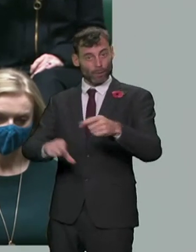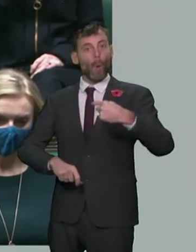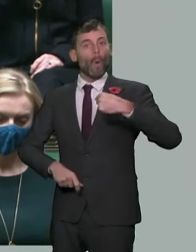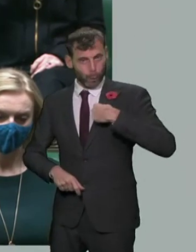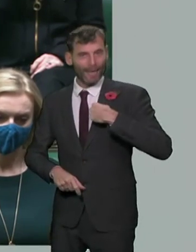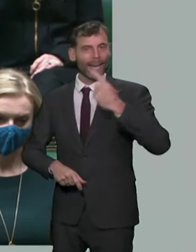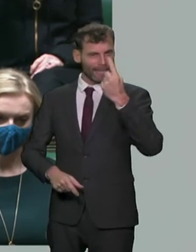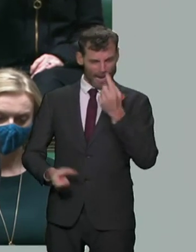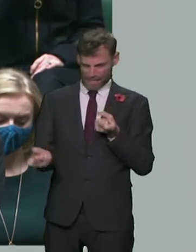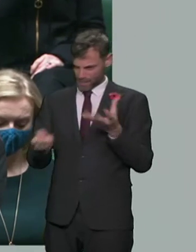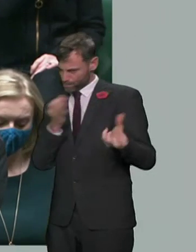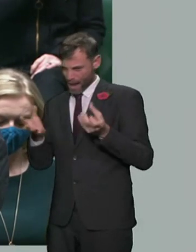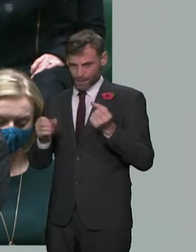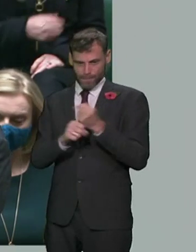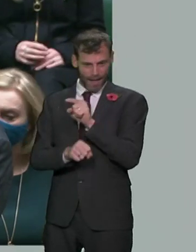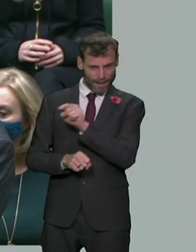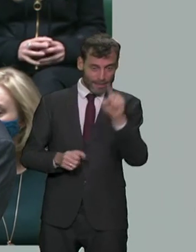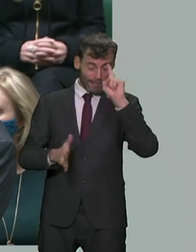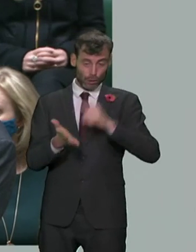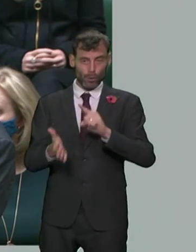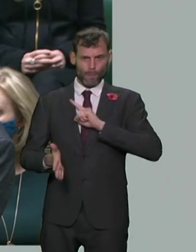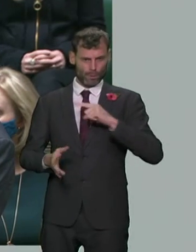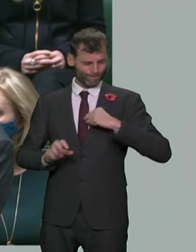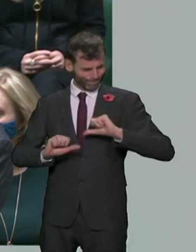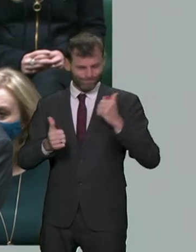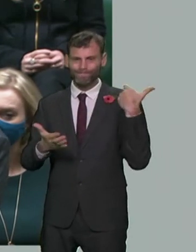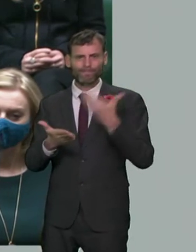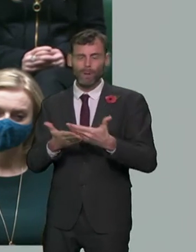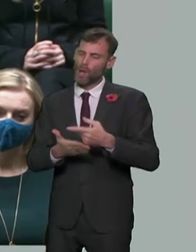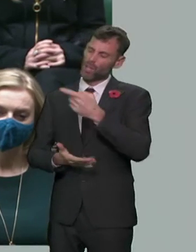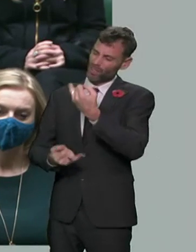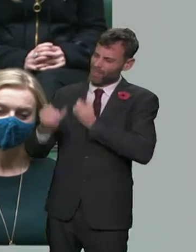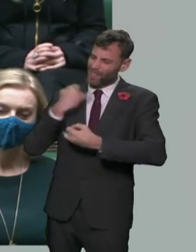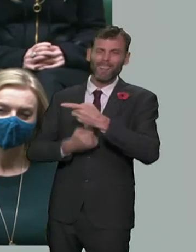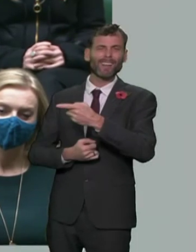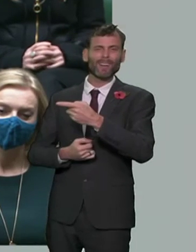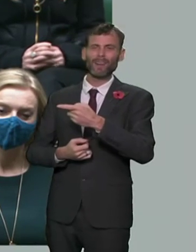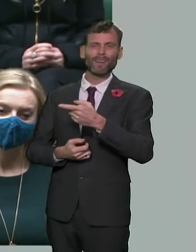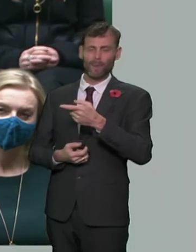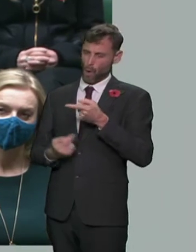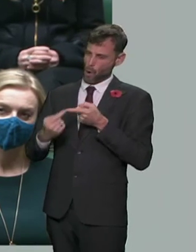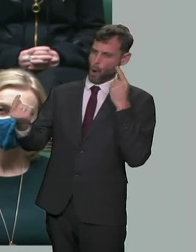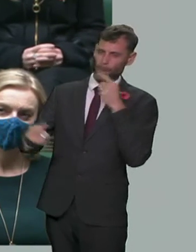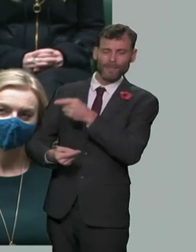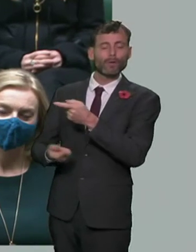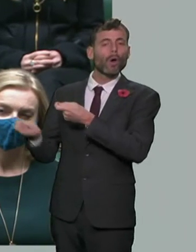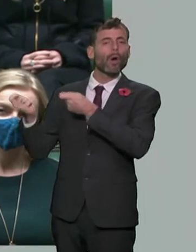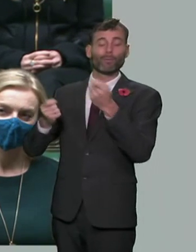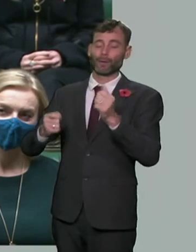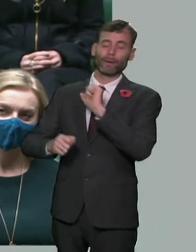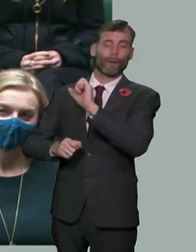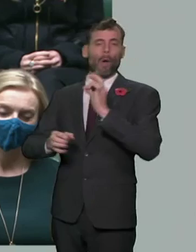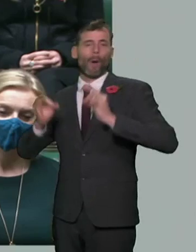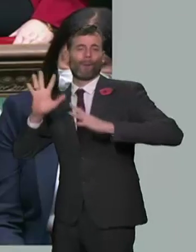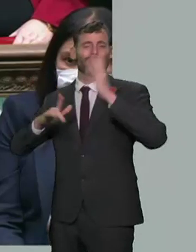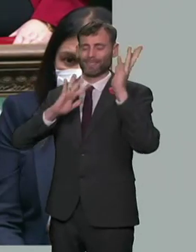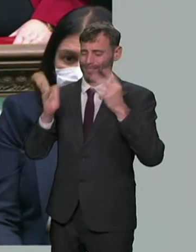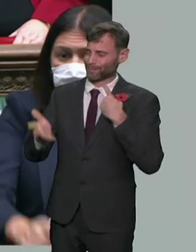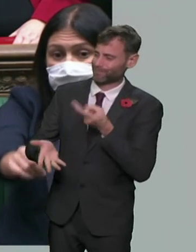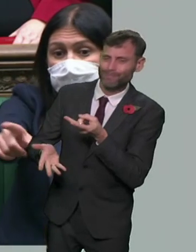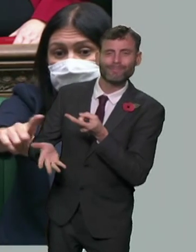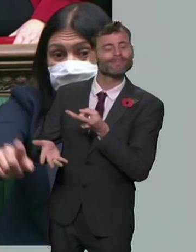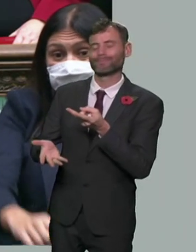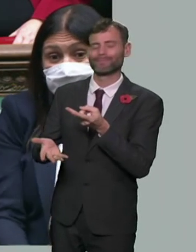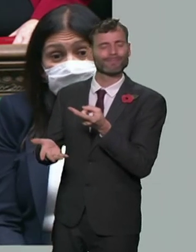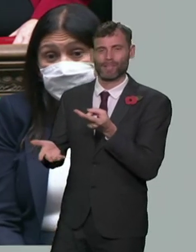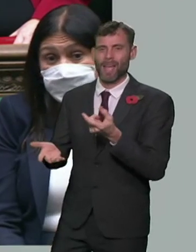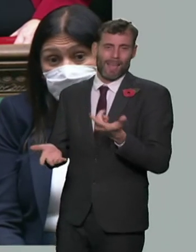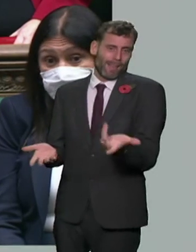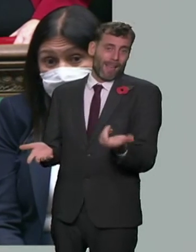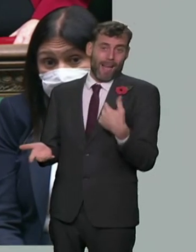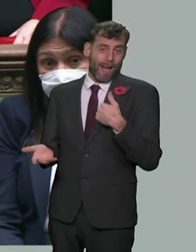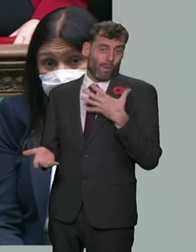That is what this Government are able to do. I enjoy my conversations with the right honourable Lady, in spite of the insults and party political points that she directs towards the Government.